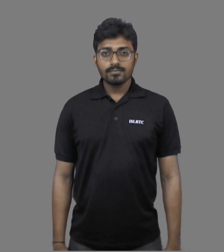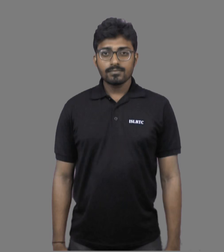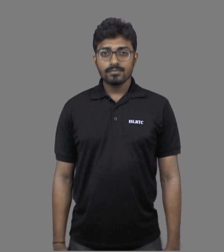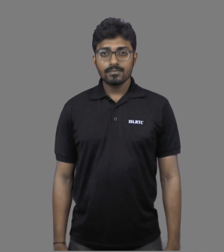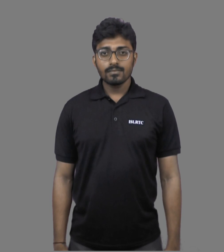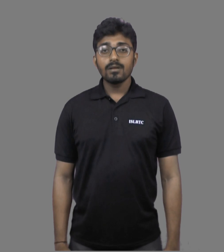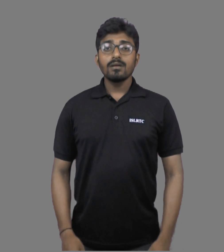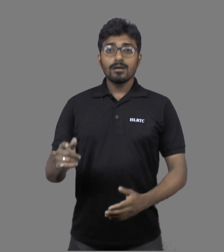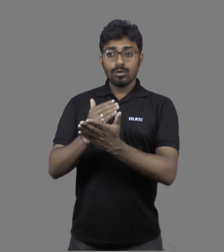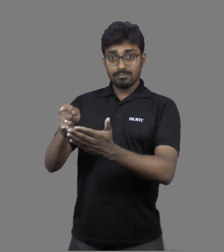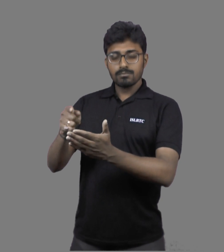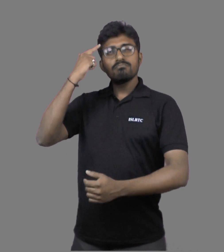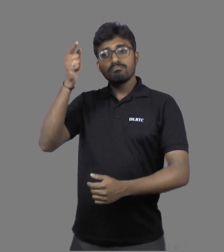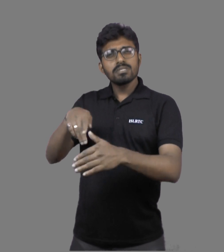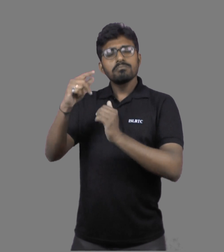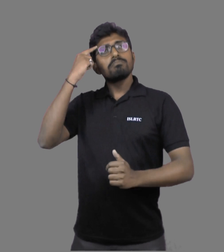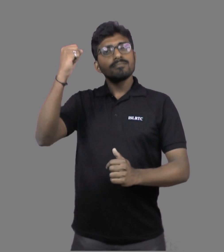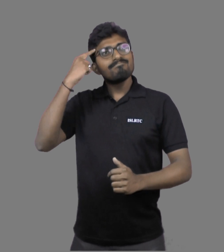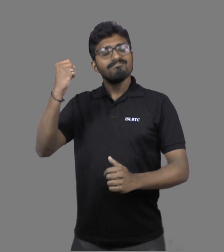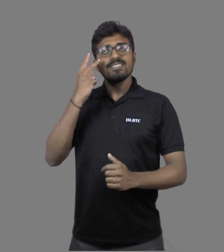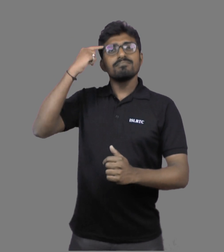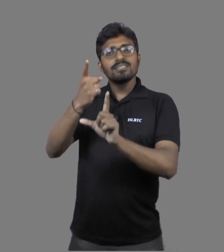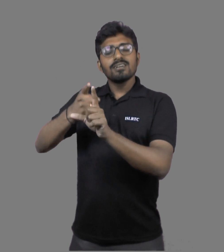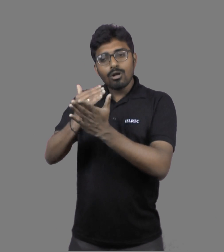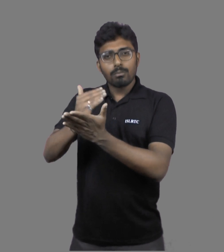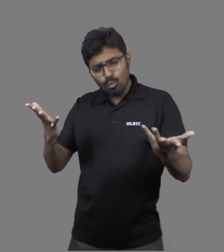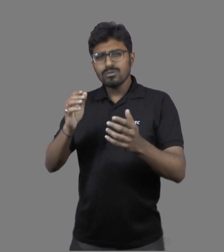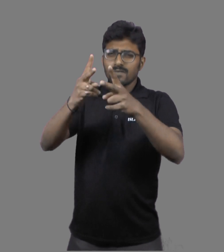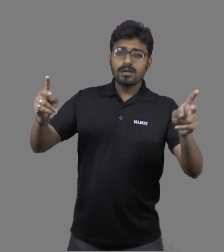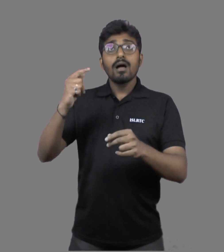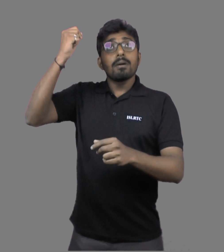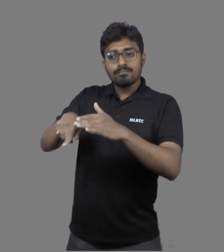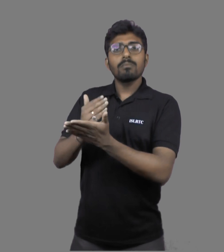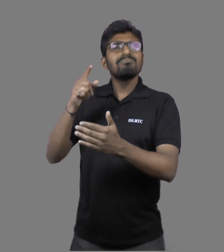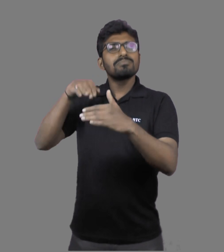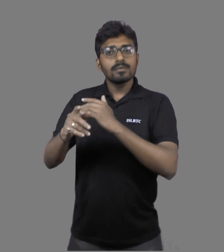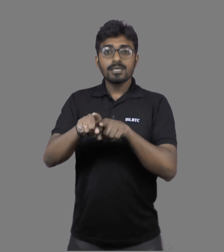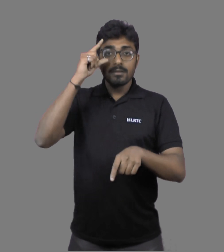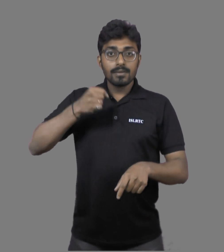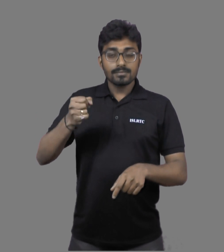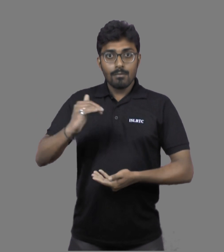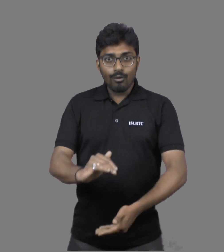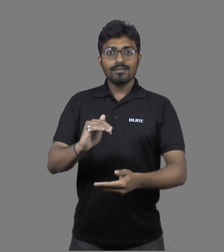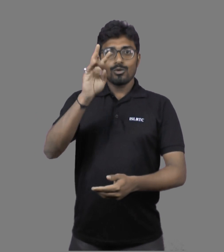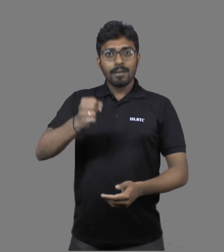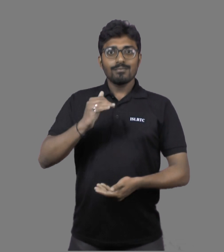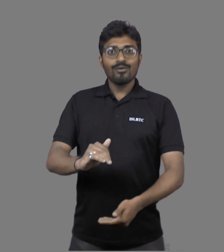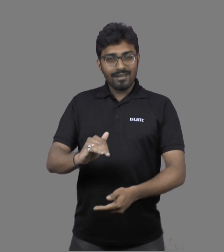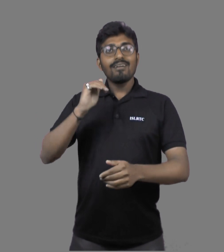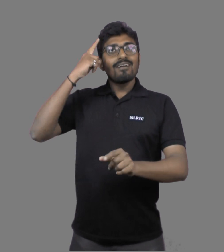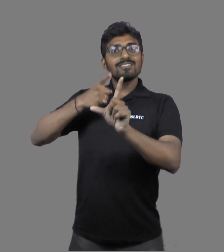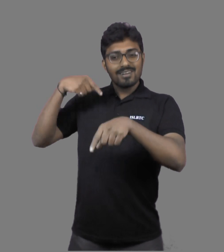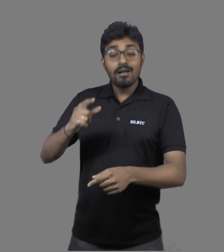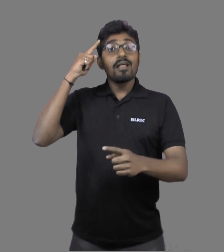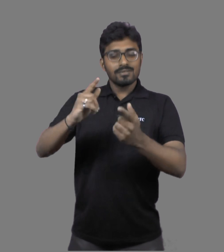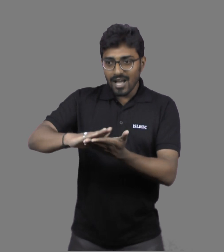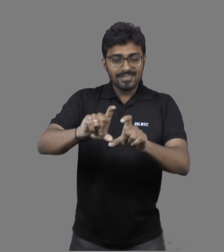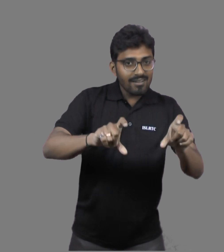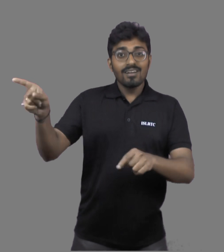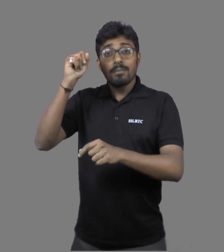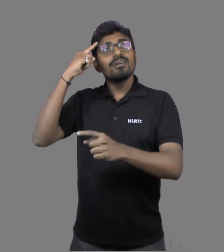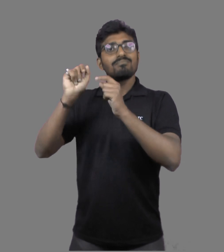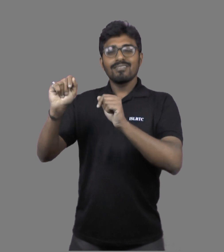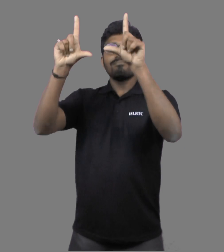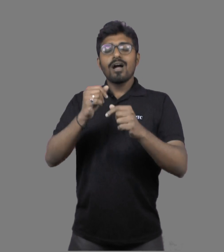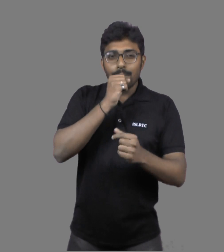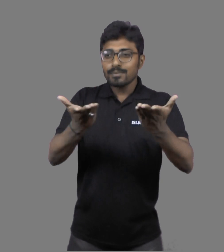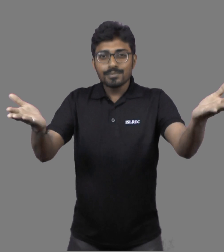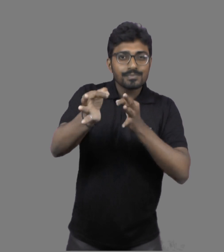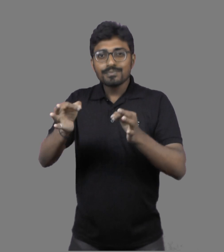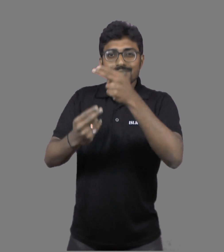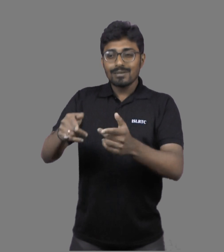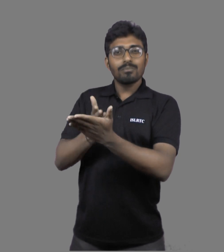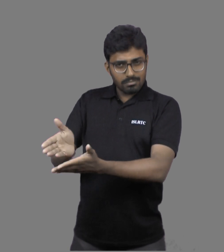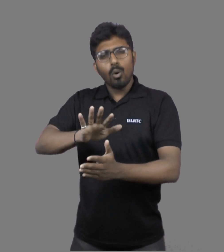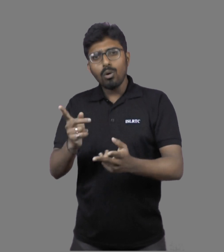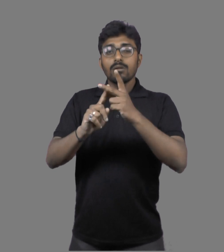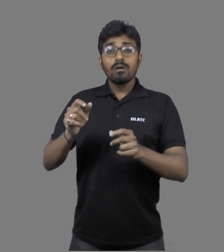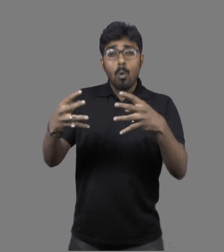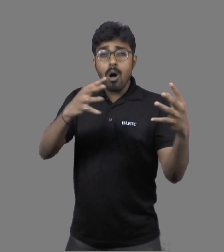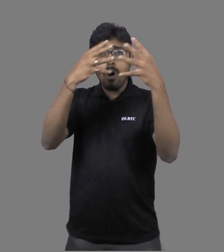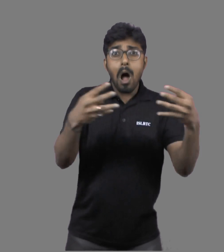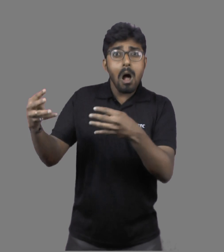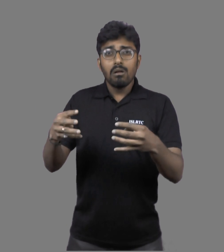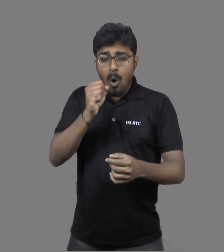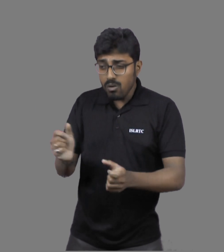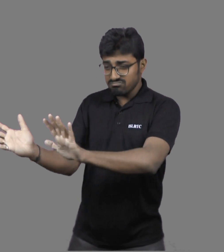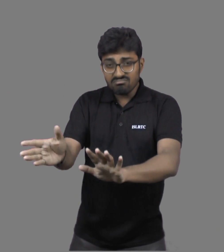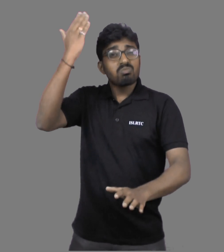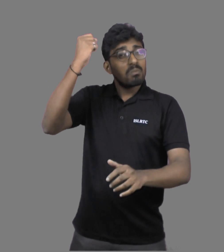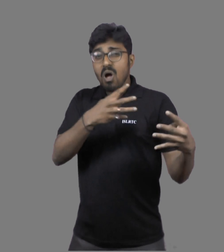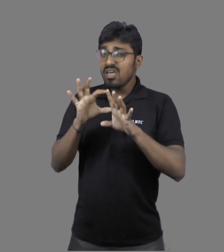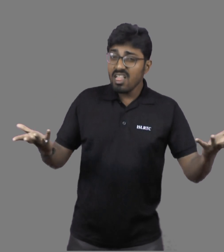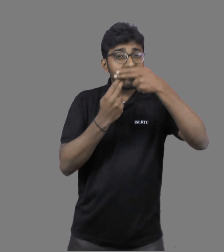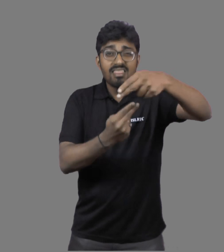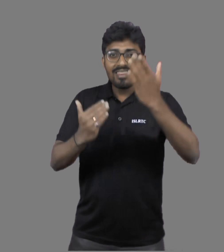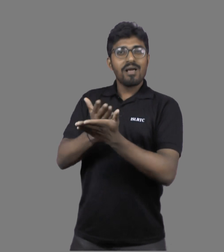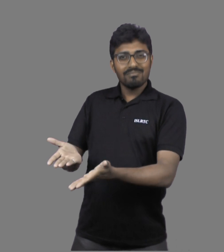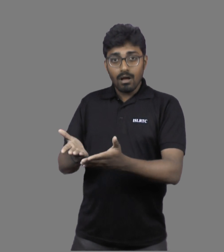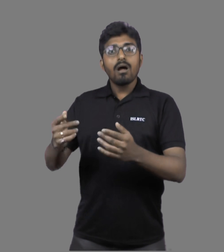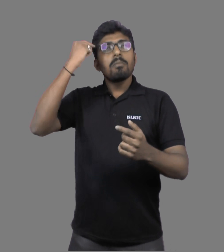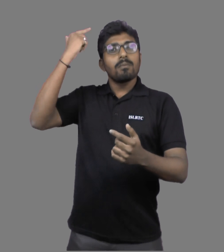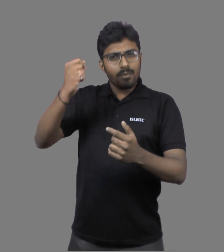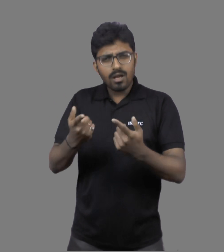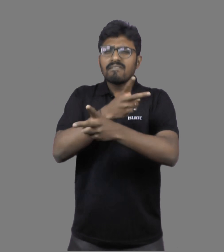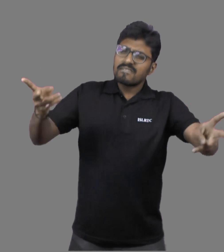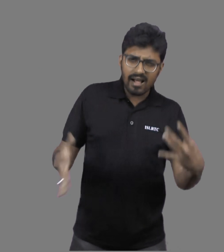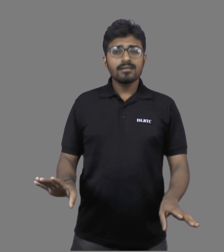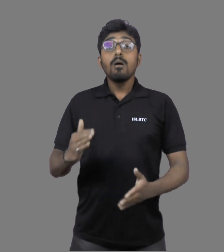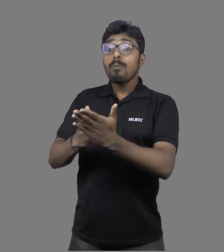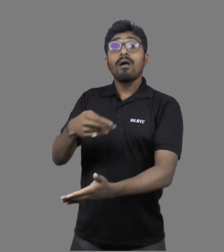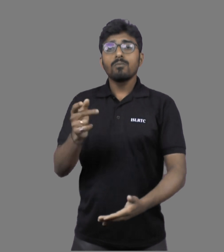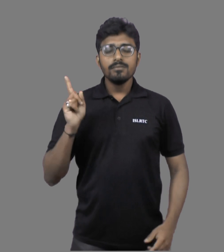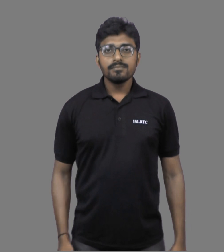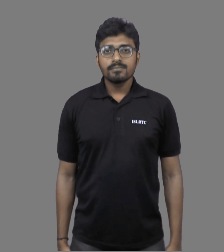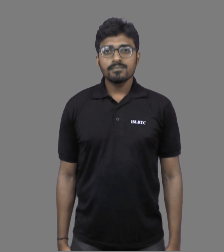Commemoration